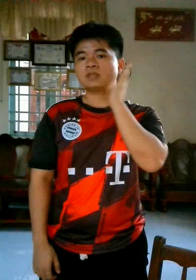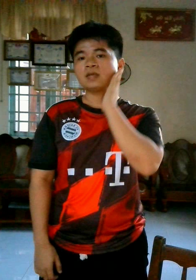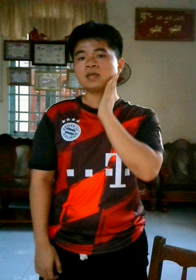dep